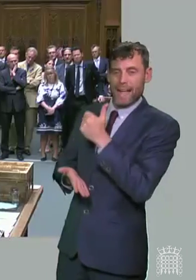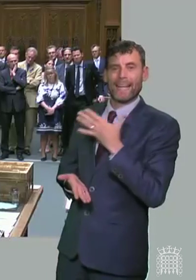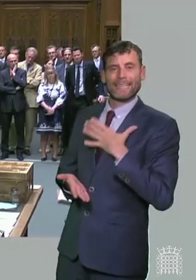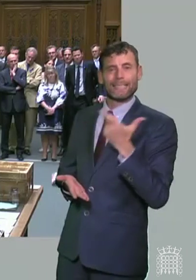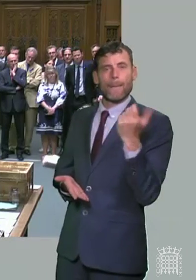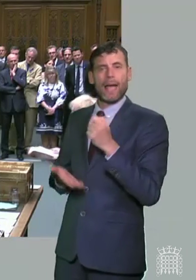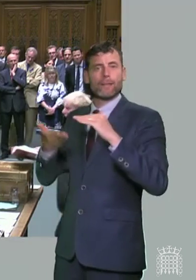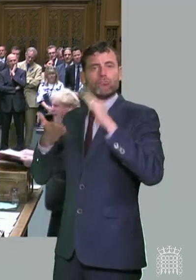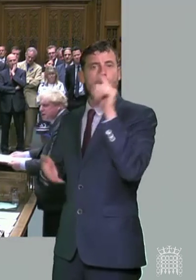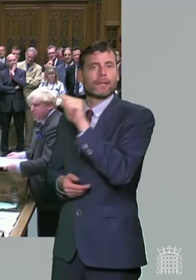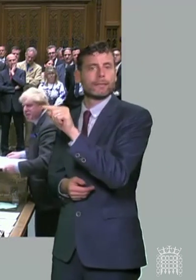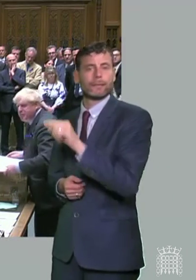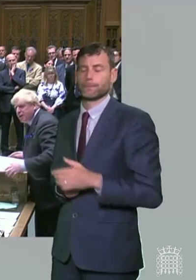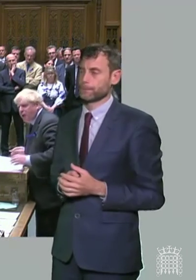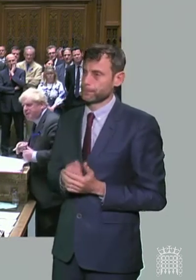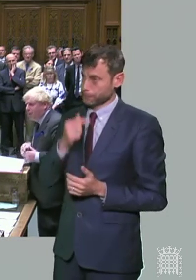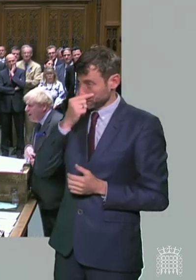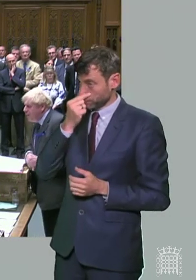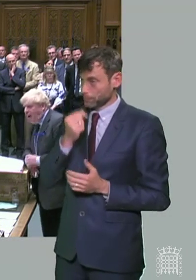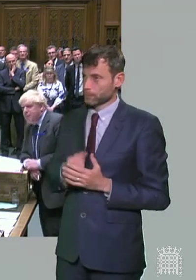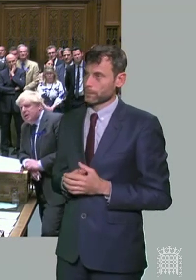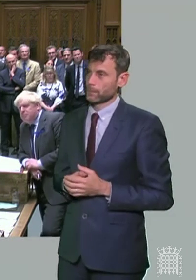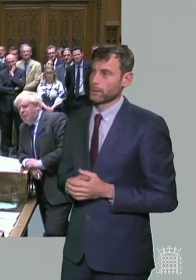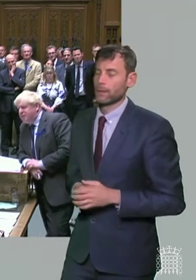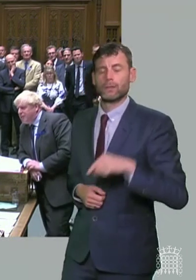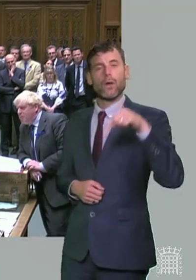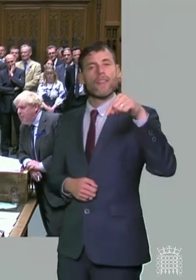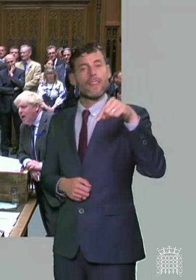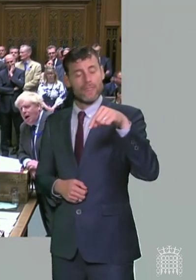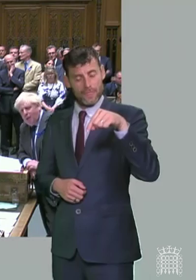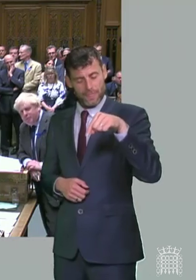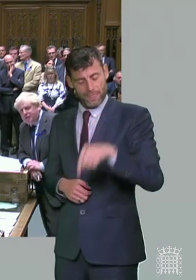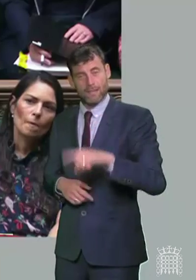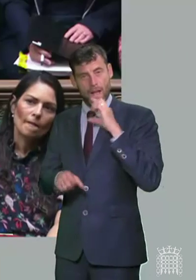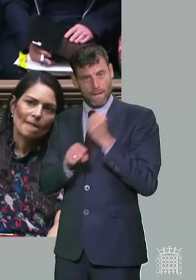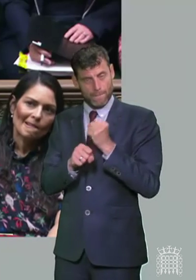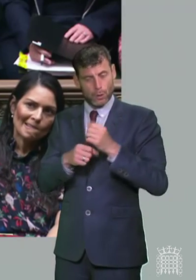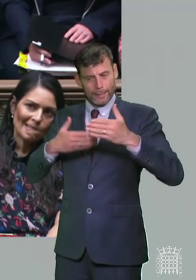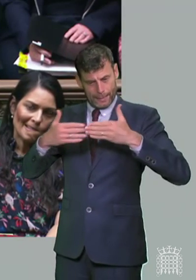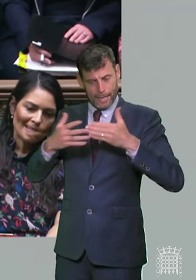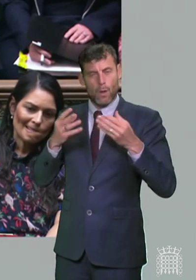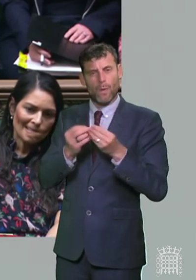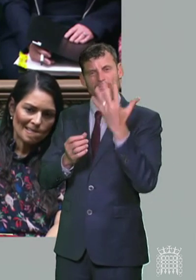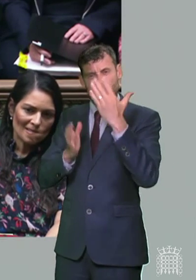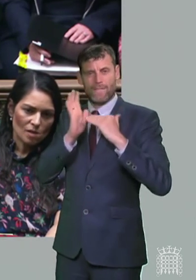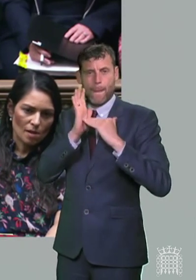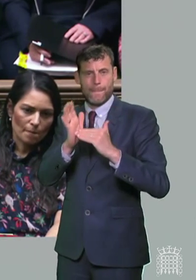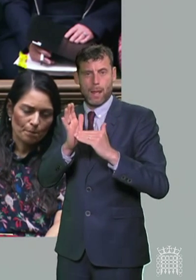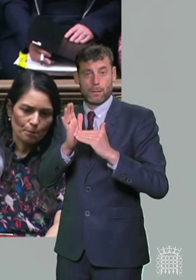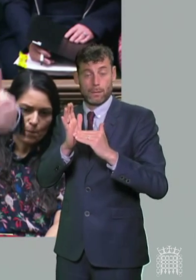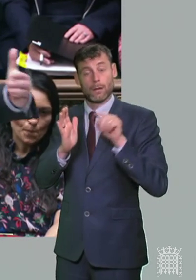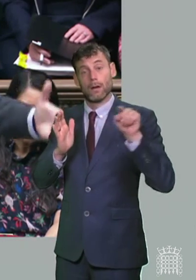Actually, under this Government, 5 million public sector workers are getting a pay rise.